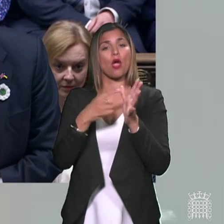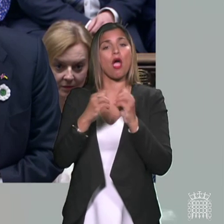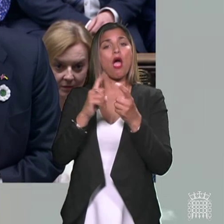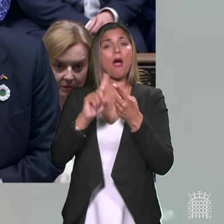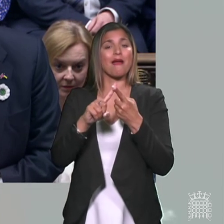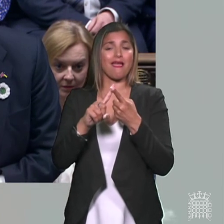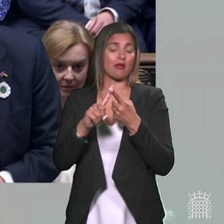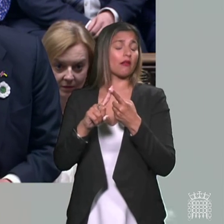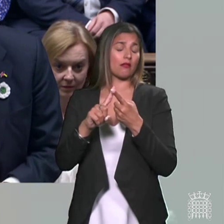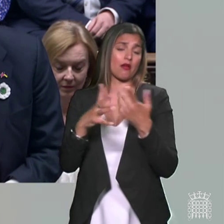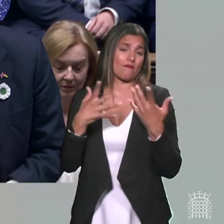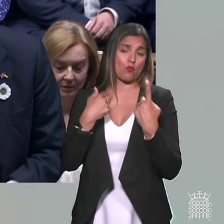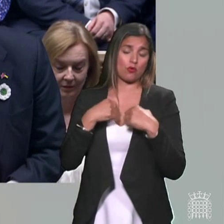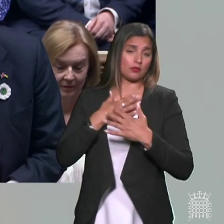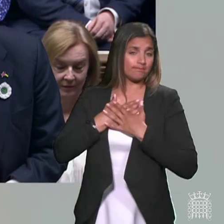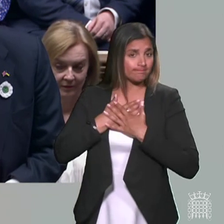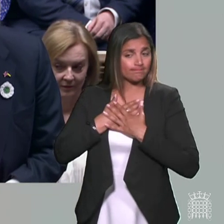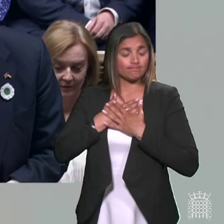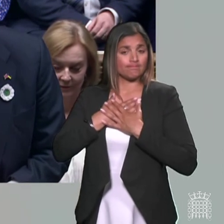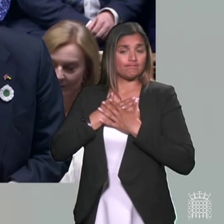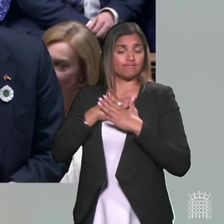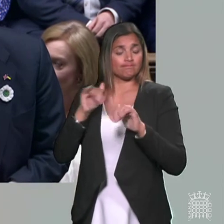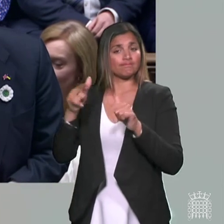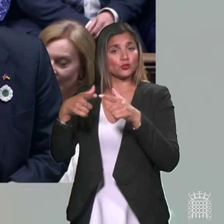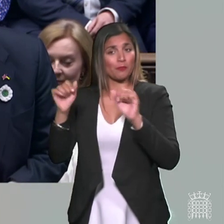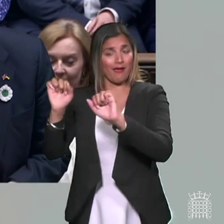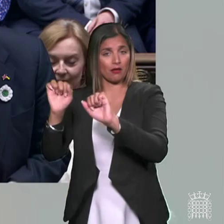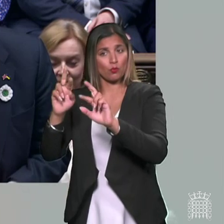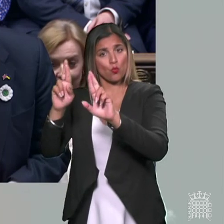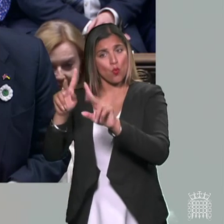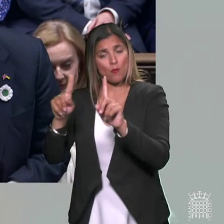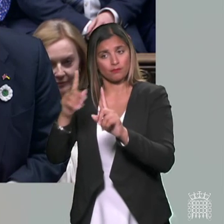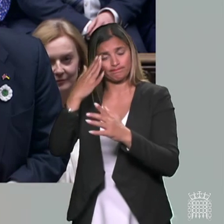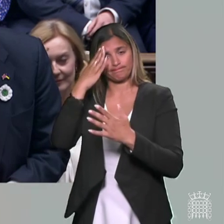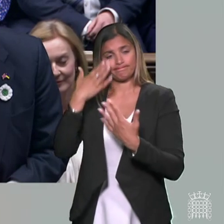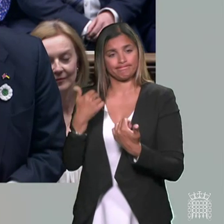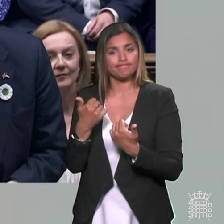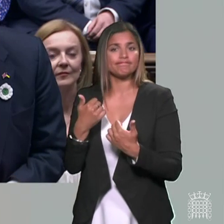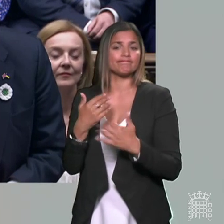Our thoughts are with his family and loved ones, and with the people of Japan, at this dark and sad time.